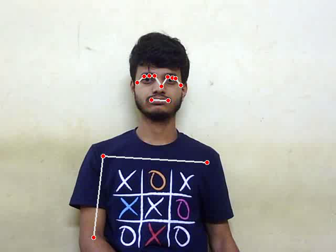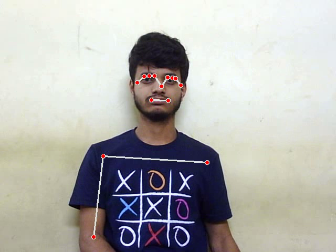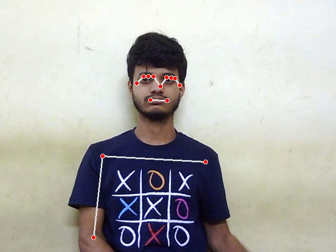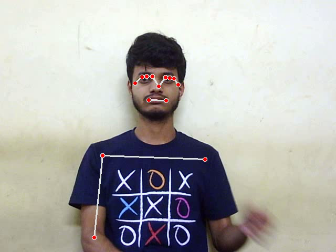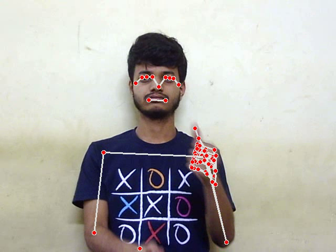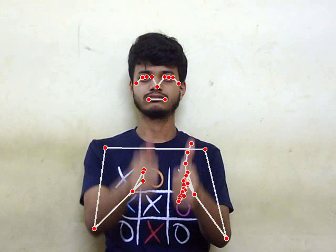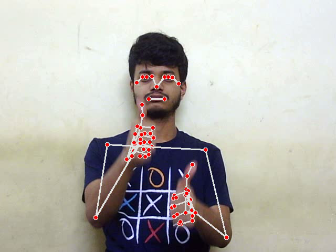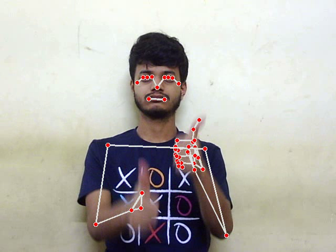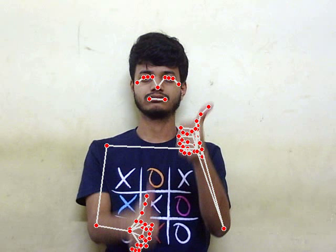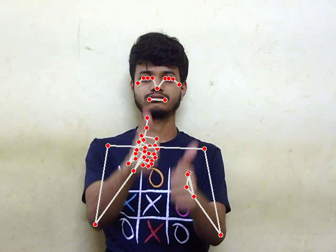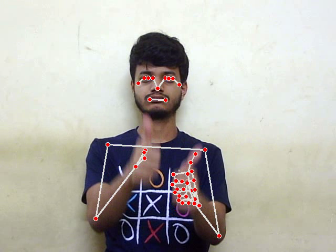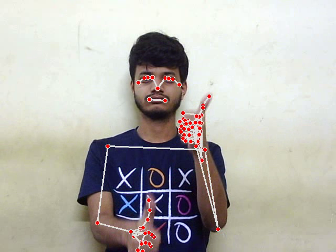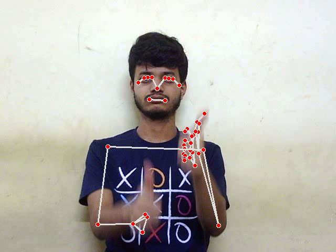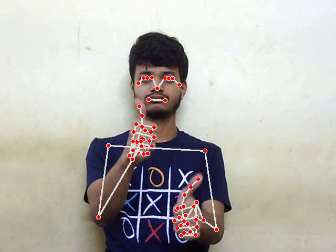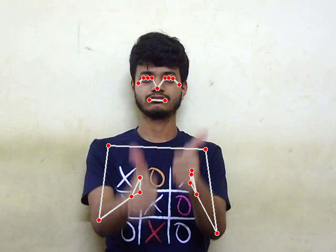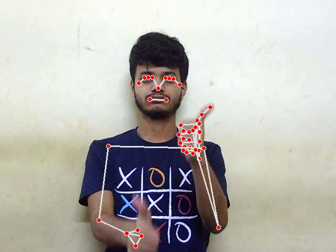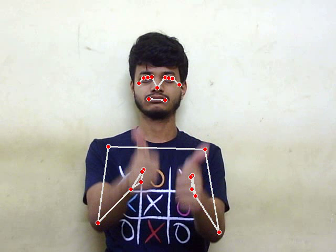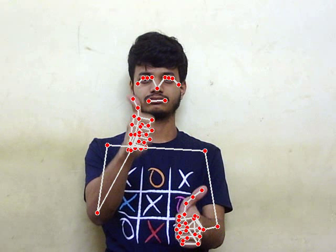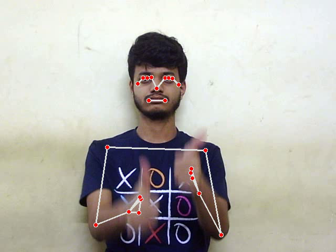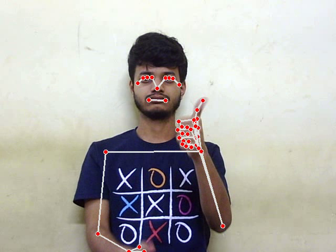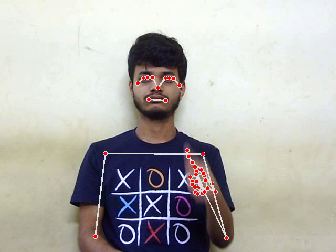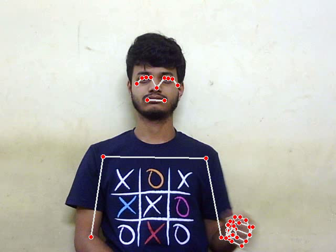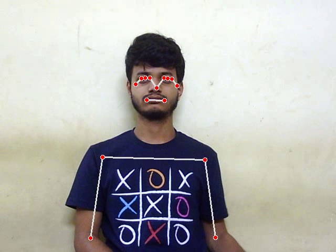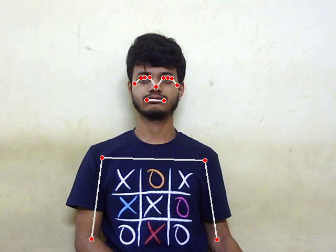which